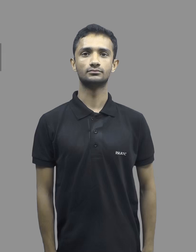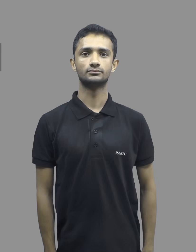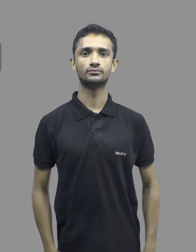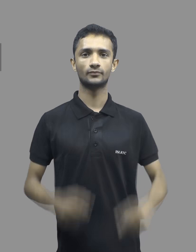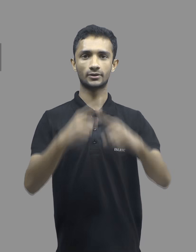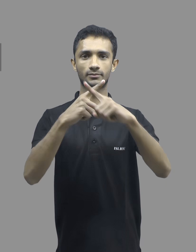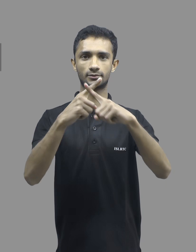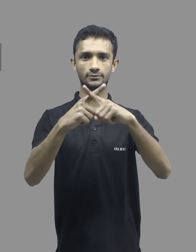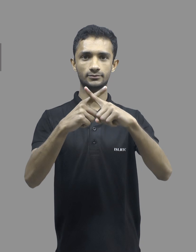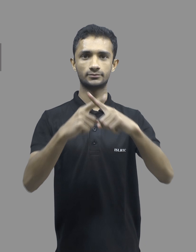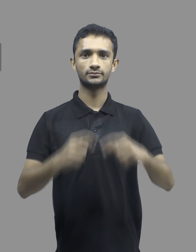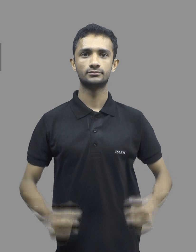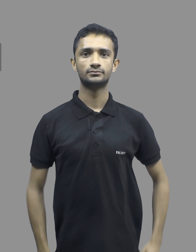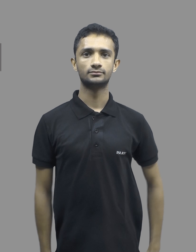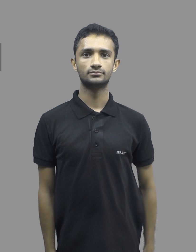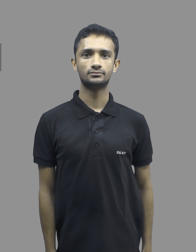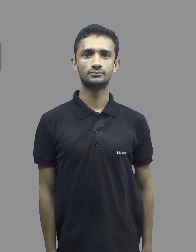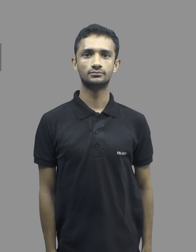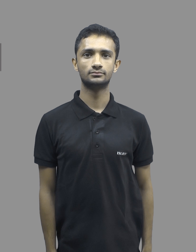Multiplication